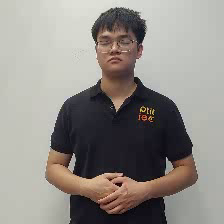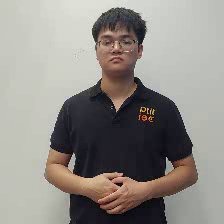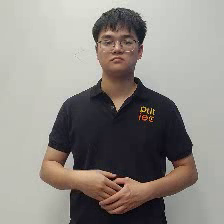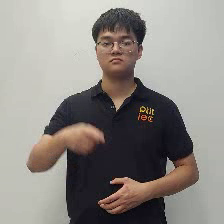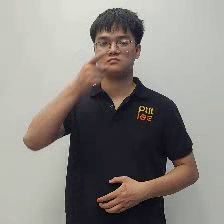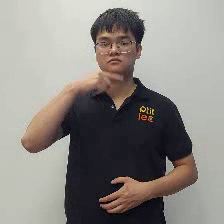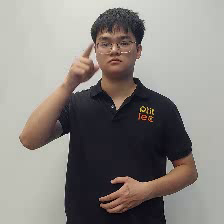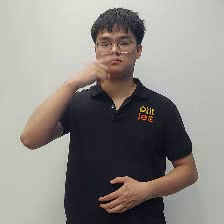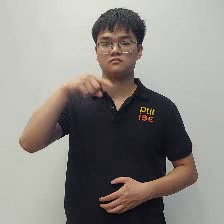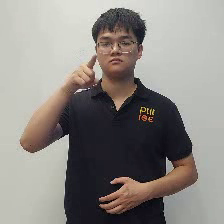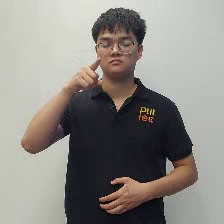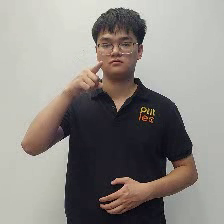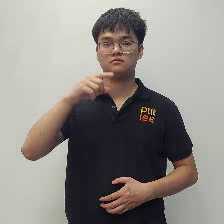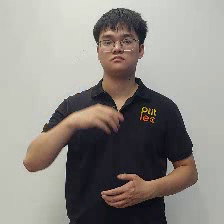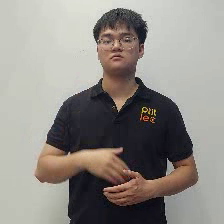Nói